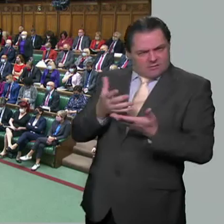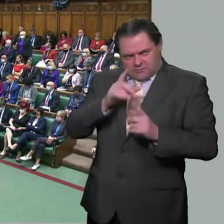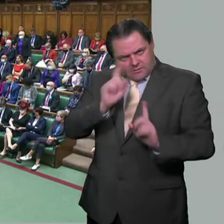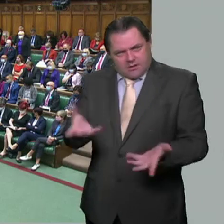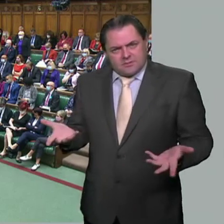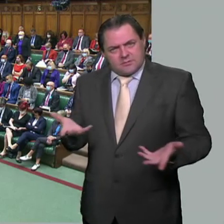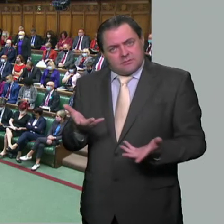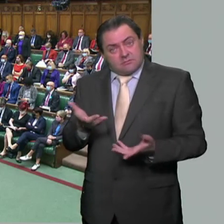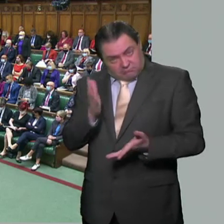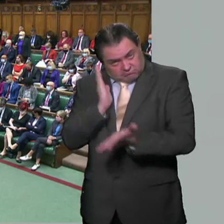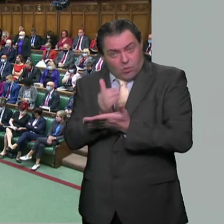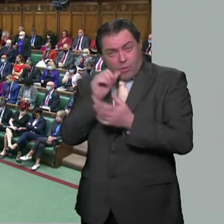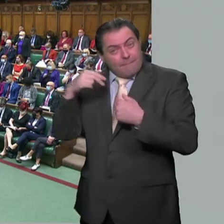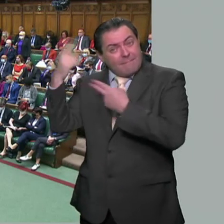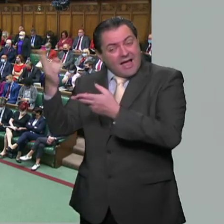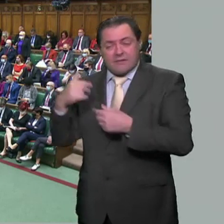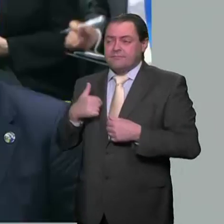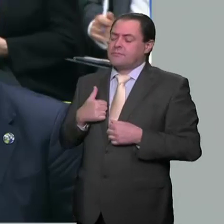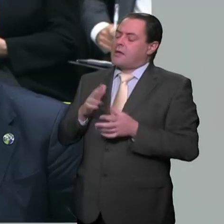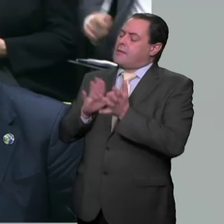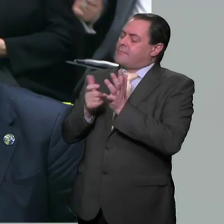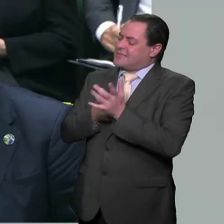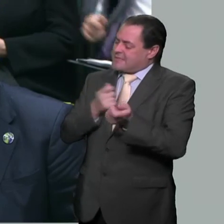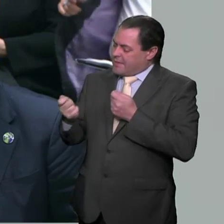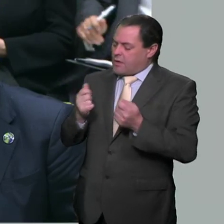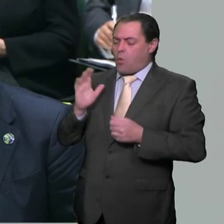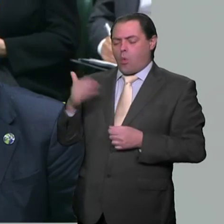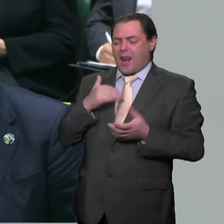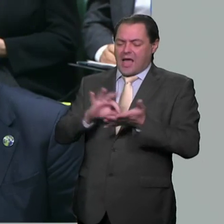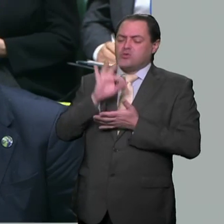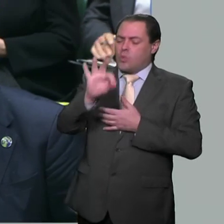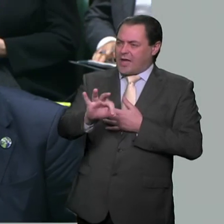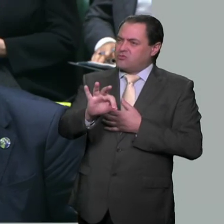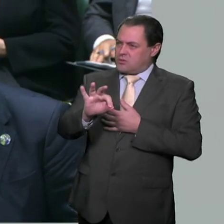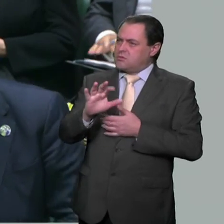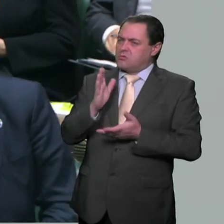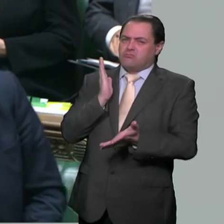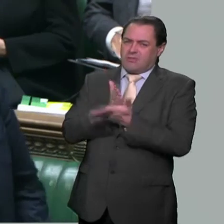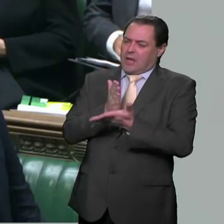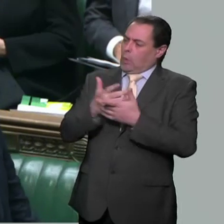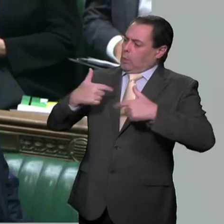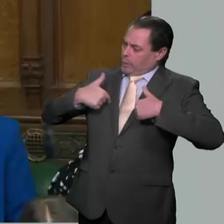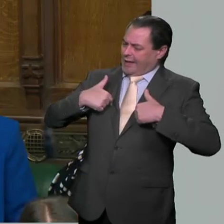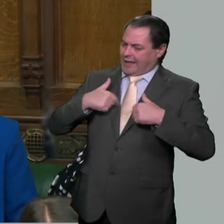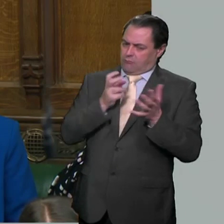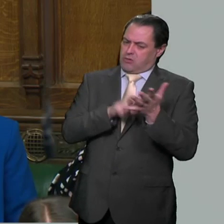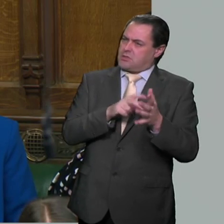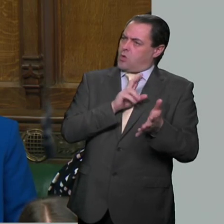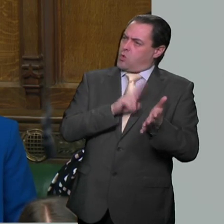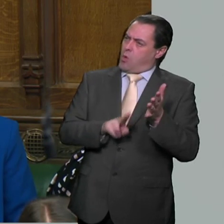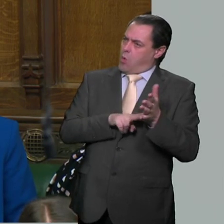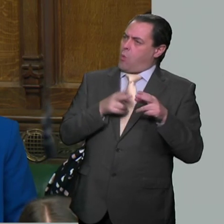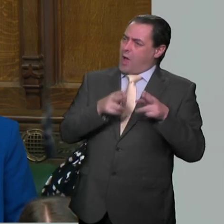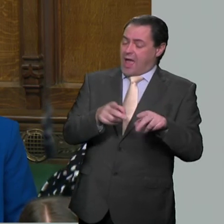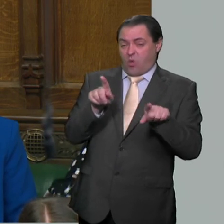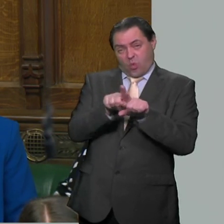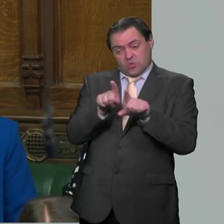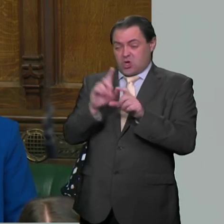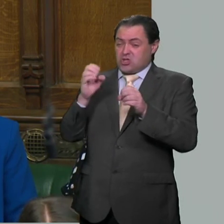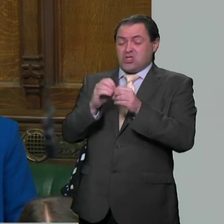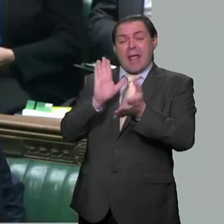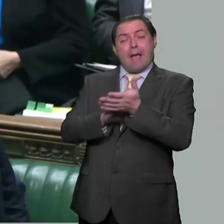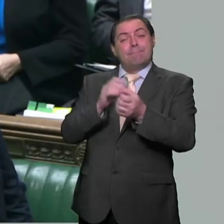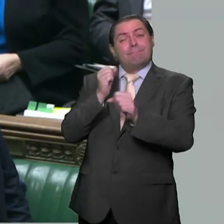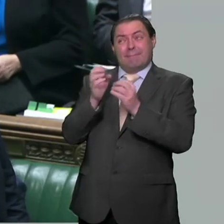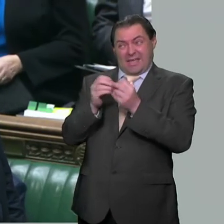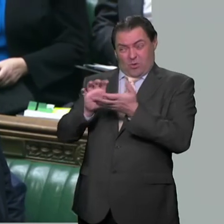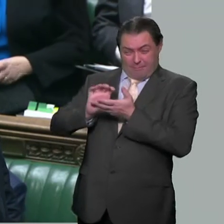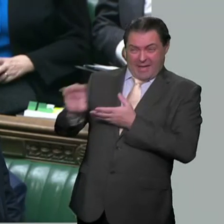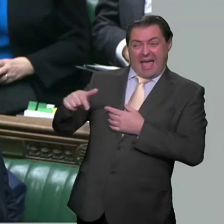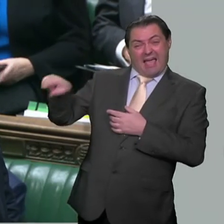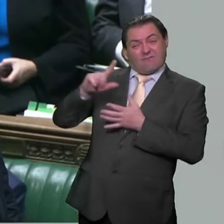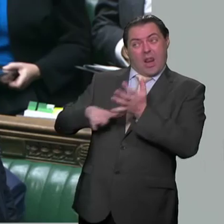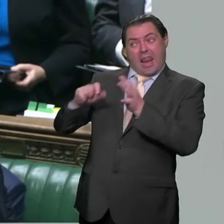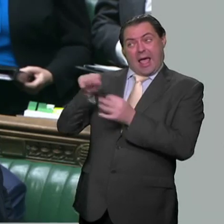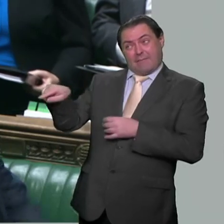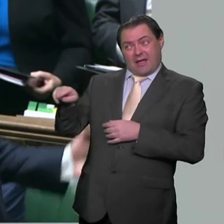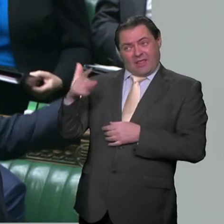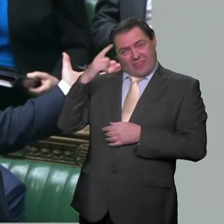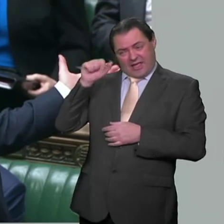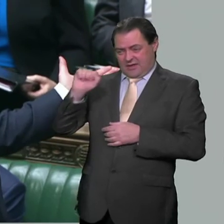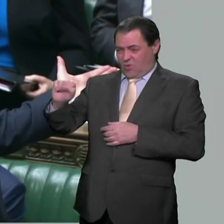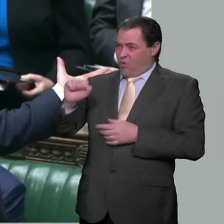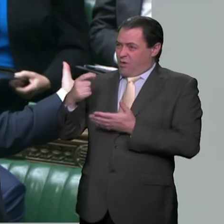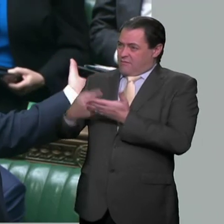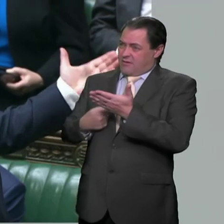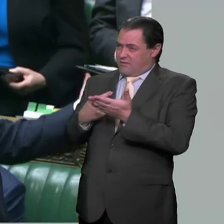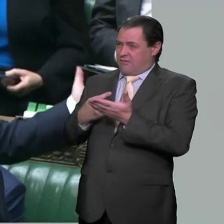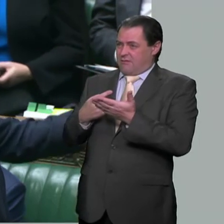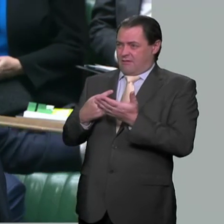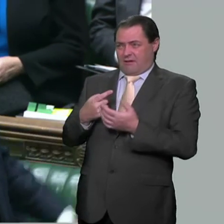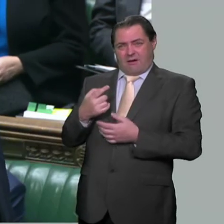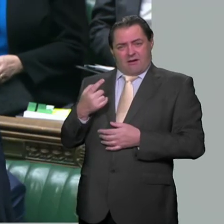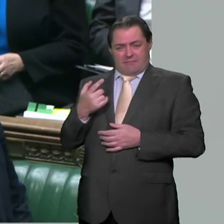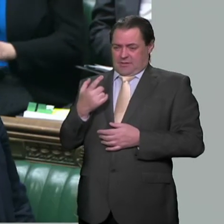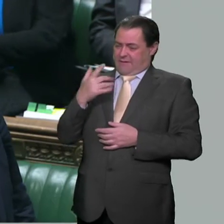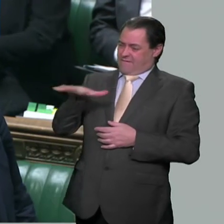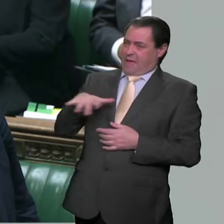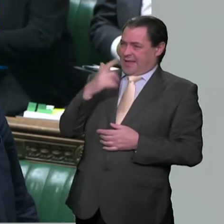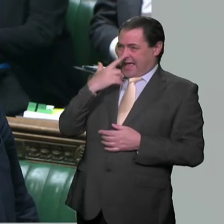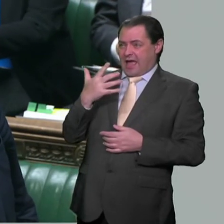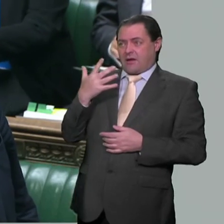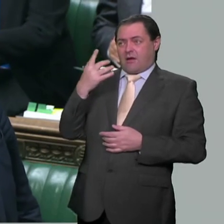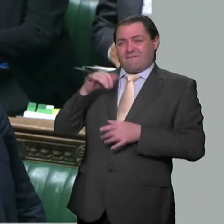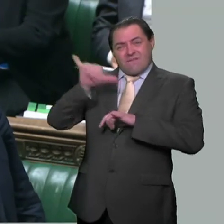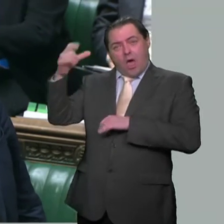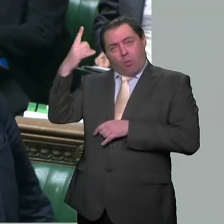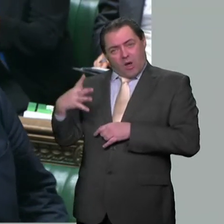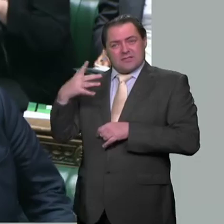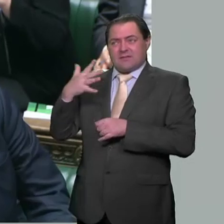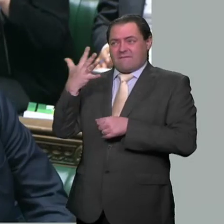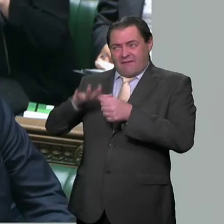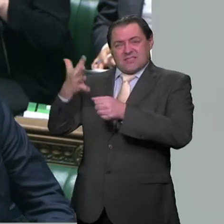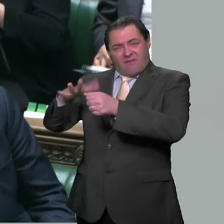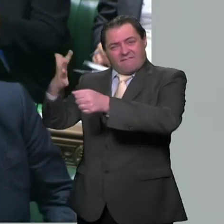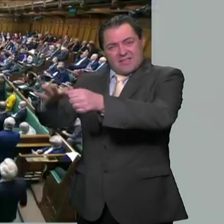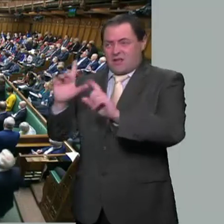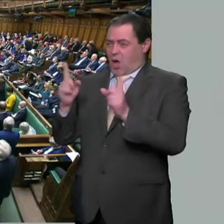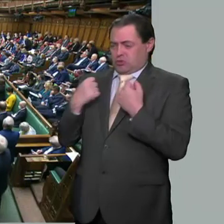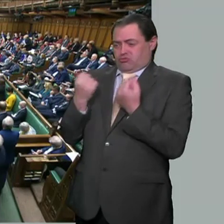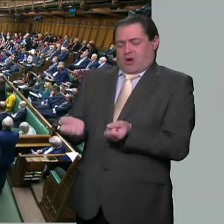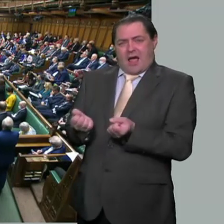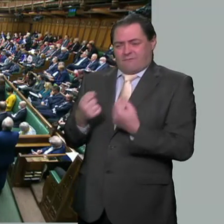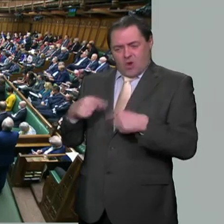All our donations are registered in the normal way. I would just remind the honourable Lady that the Labour party’s paymasters, the GMB, think that Labour’s policies mean that no families would be able to take more than one flight every five years and that they would have their cars confiscated.